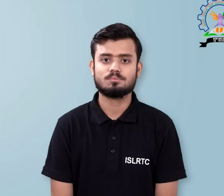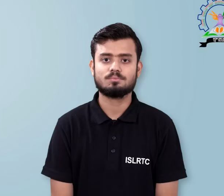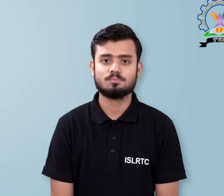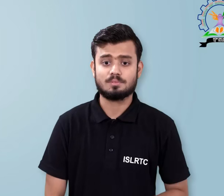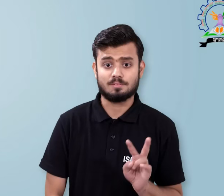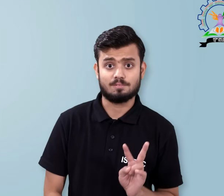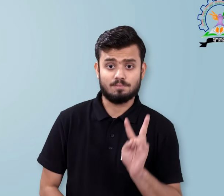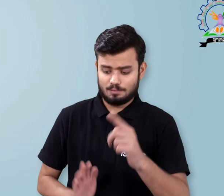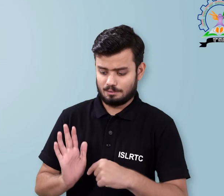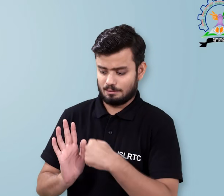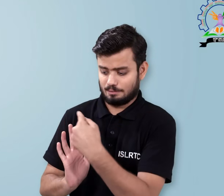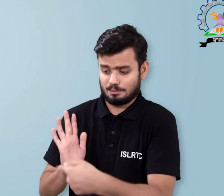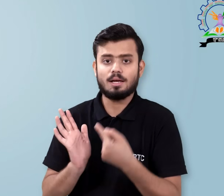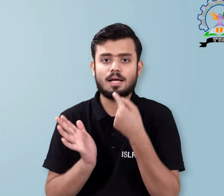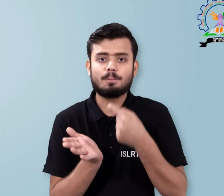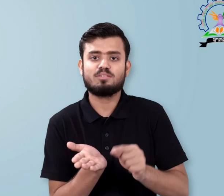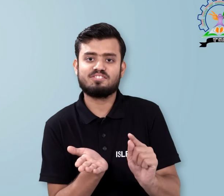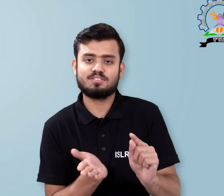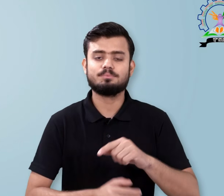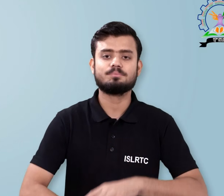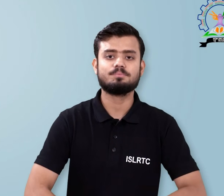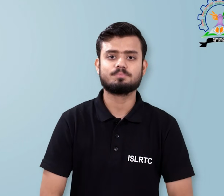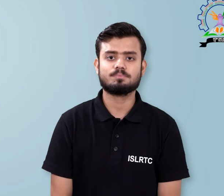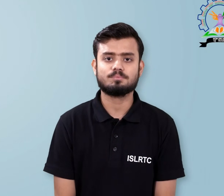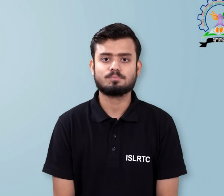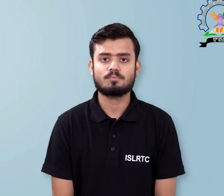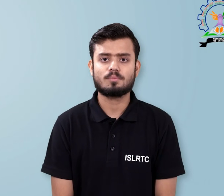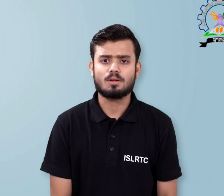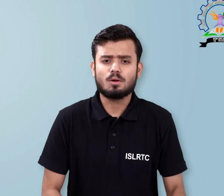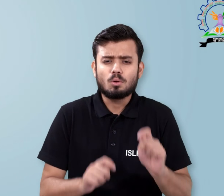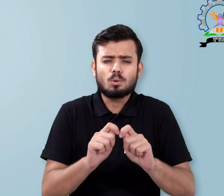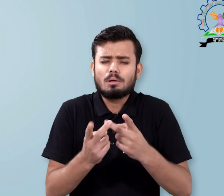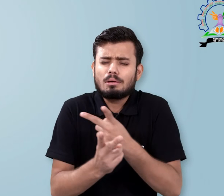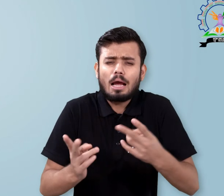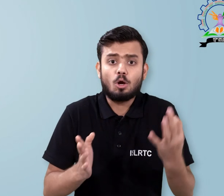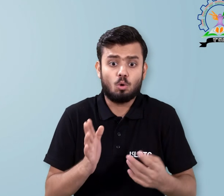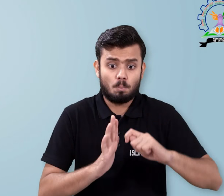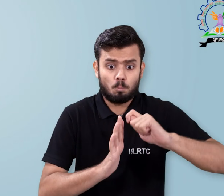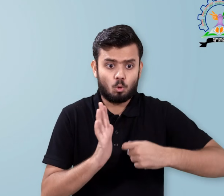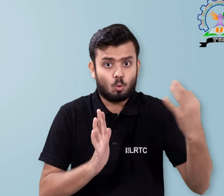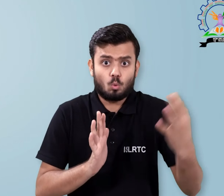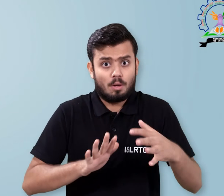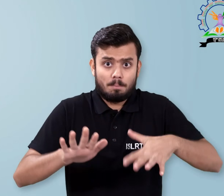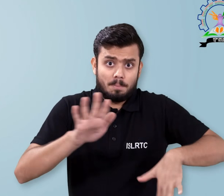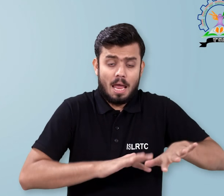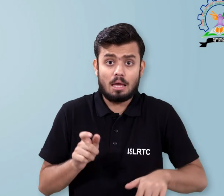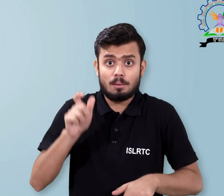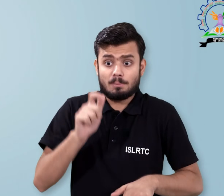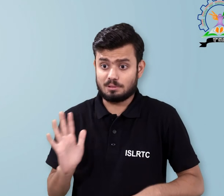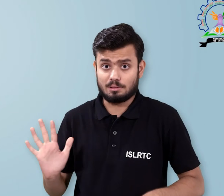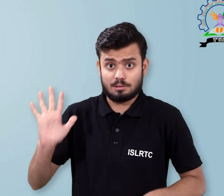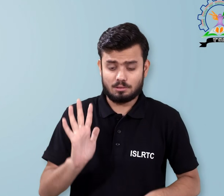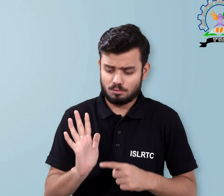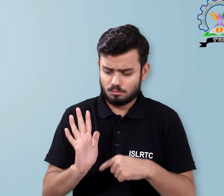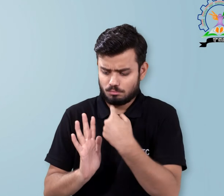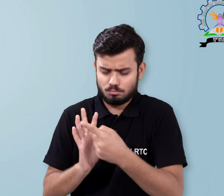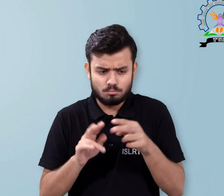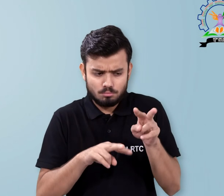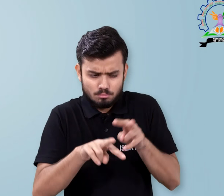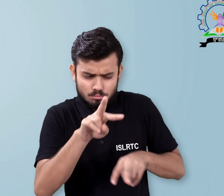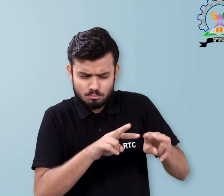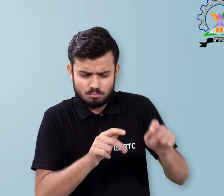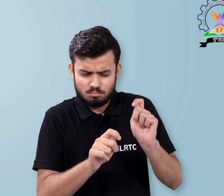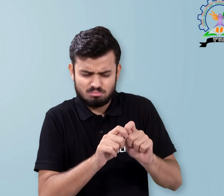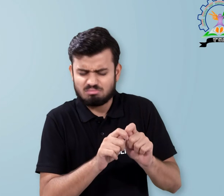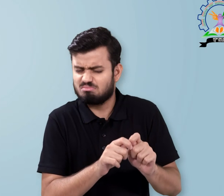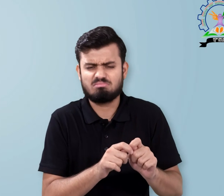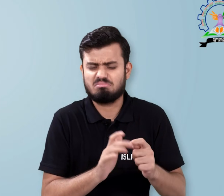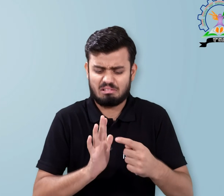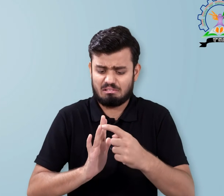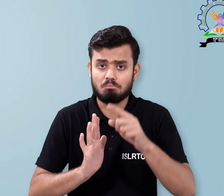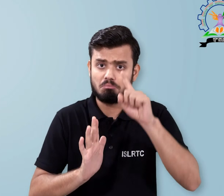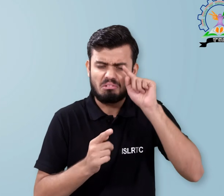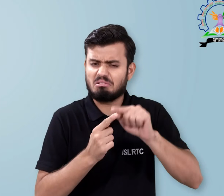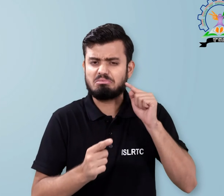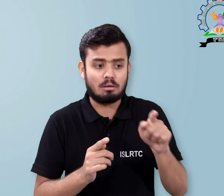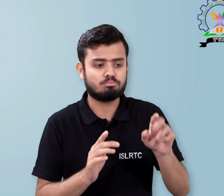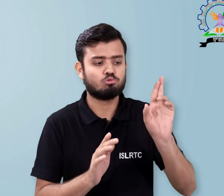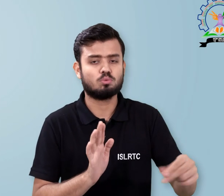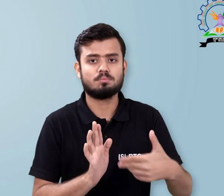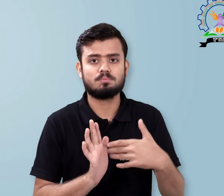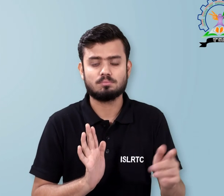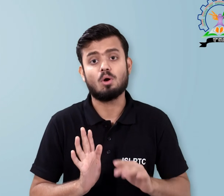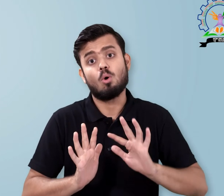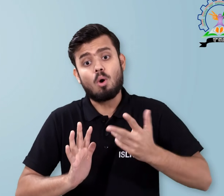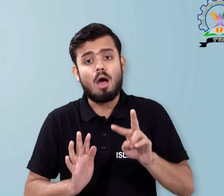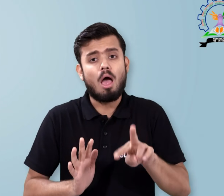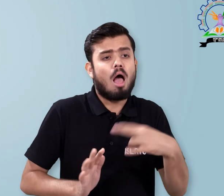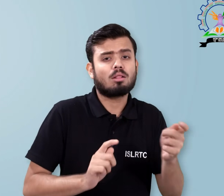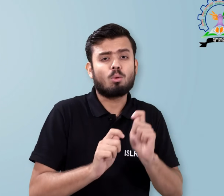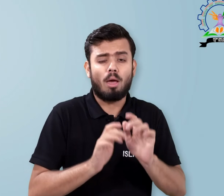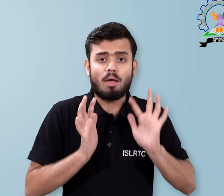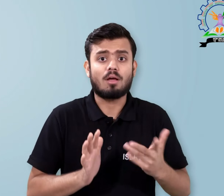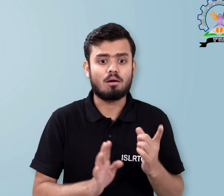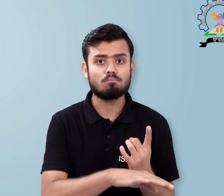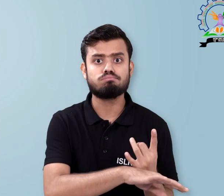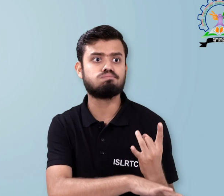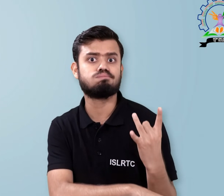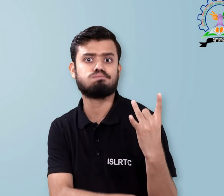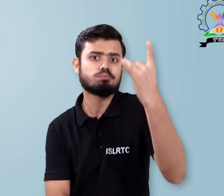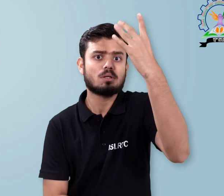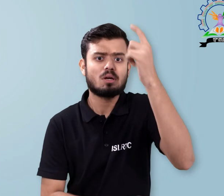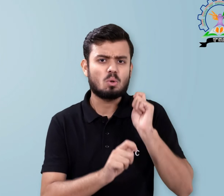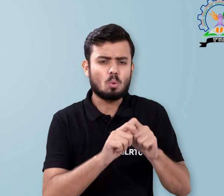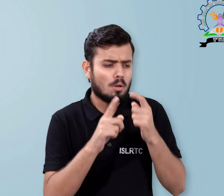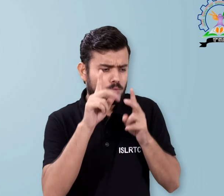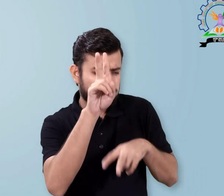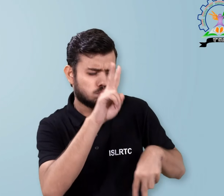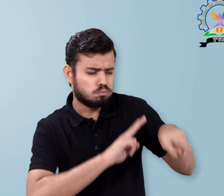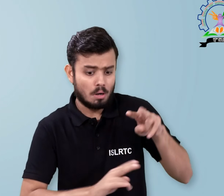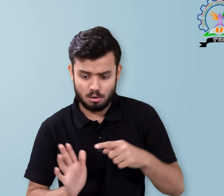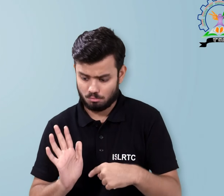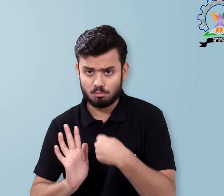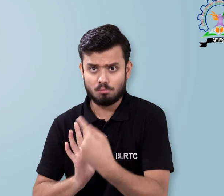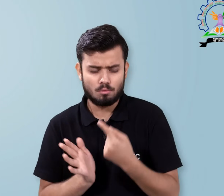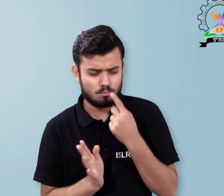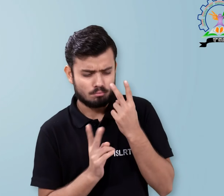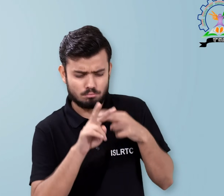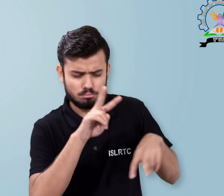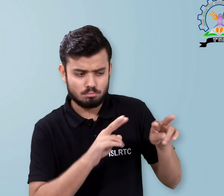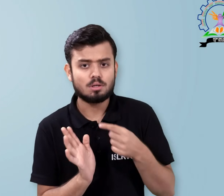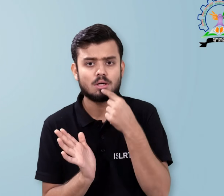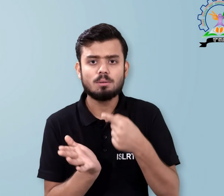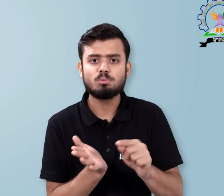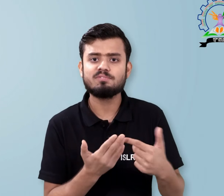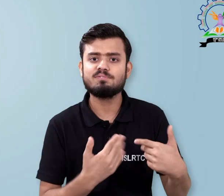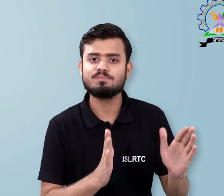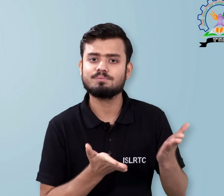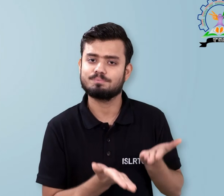Veto A constitutional right to reject a decision or proposal made by a law-making body.